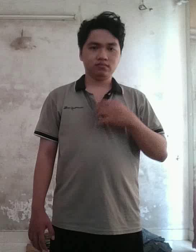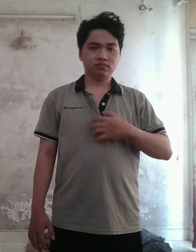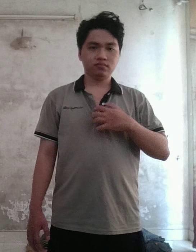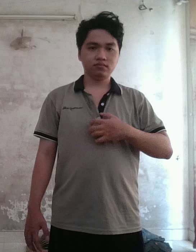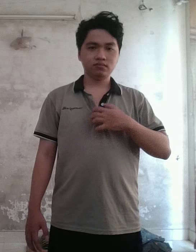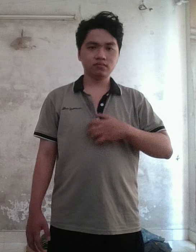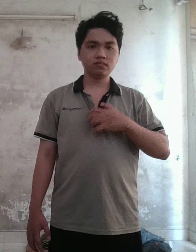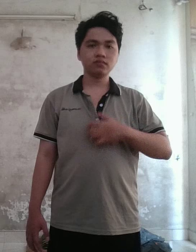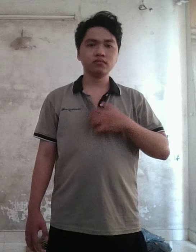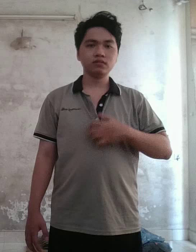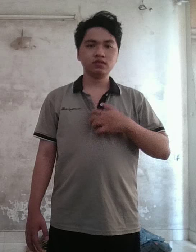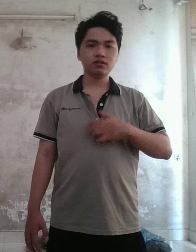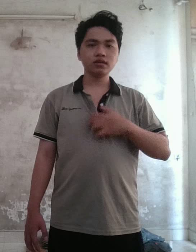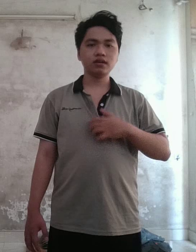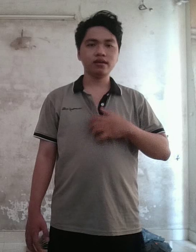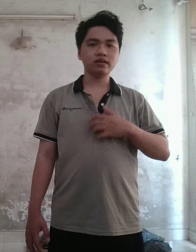ghen